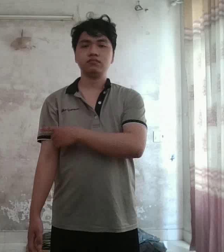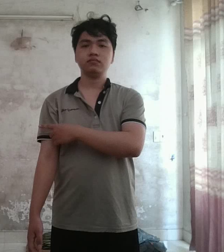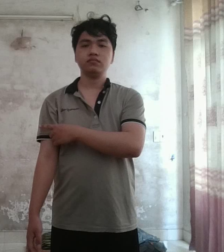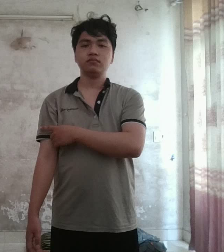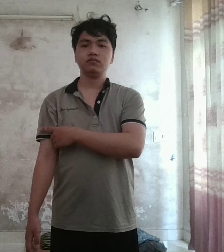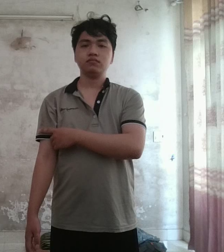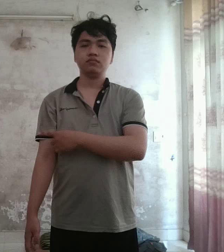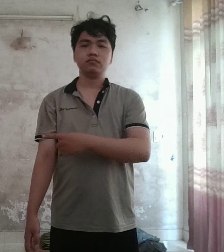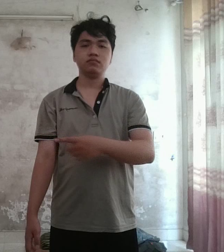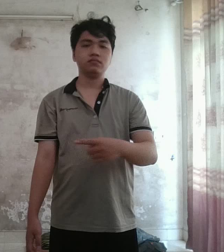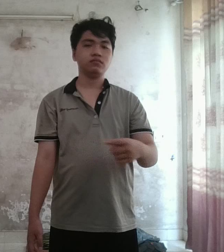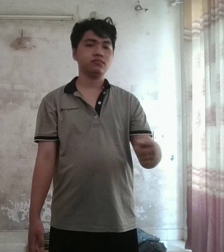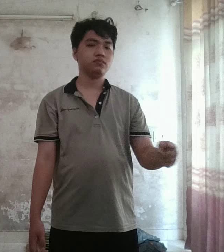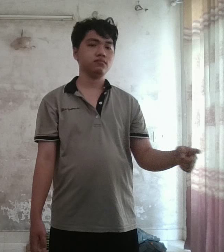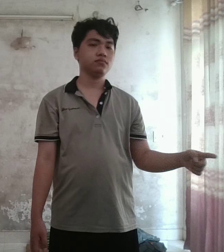cac ban